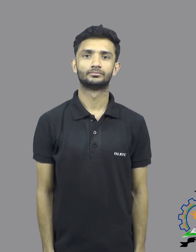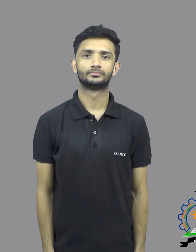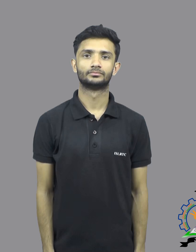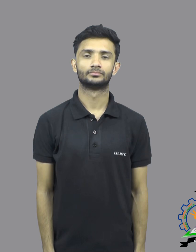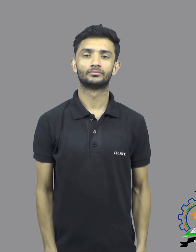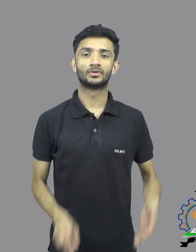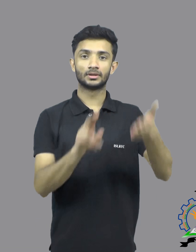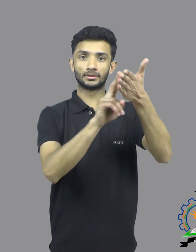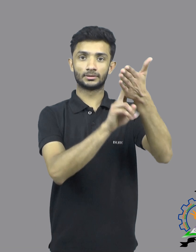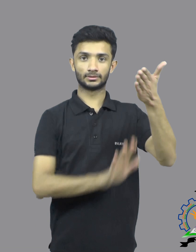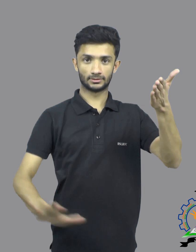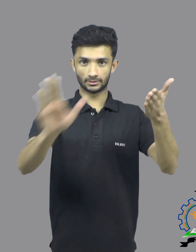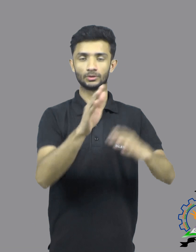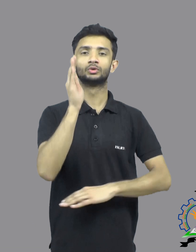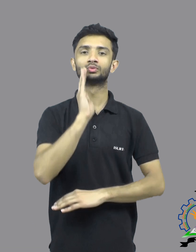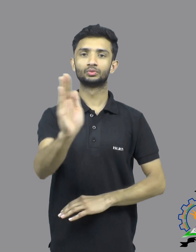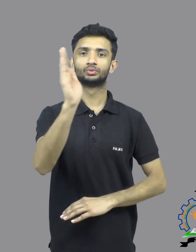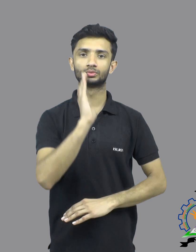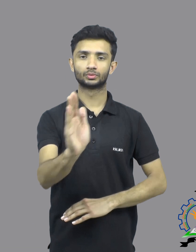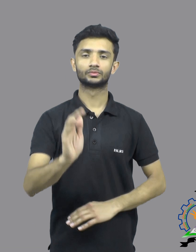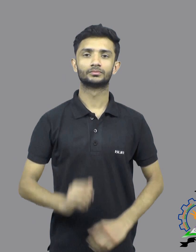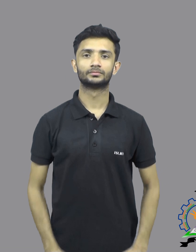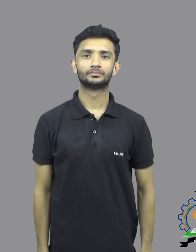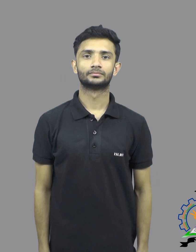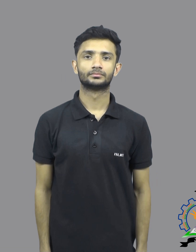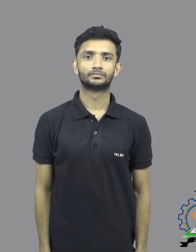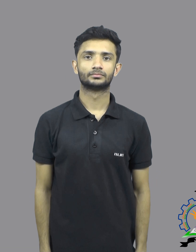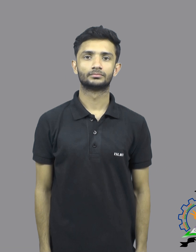National Anthem